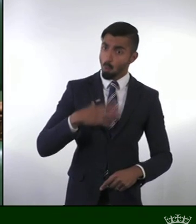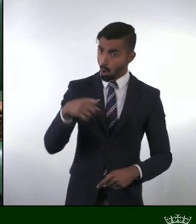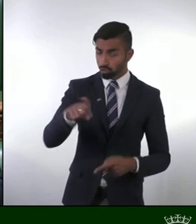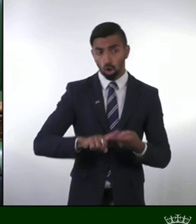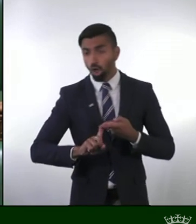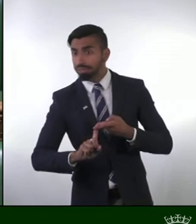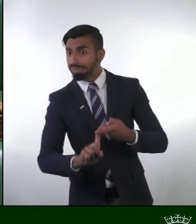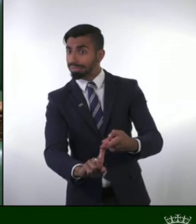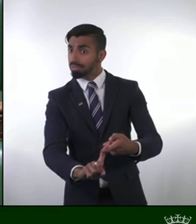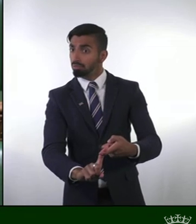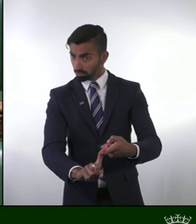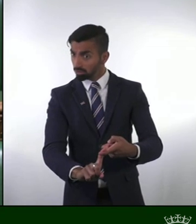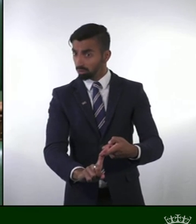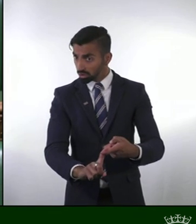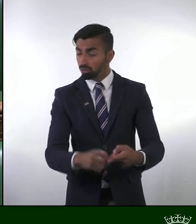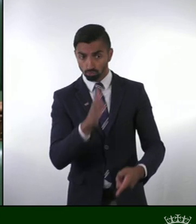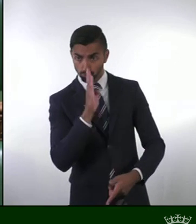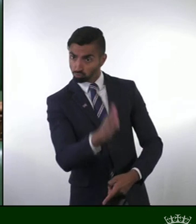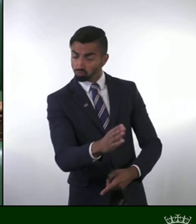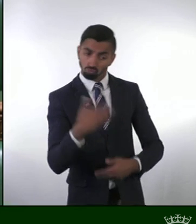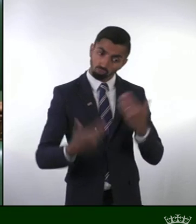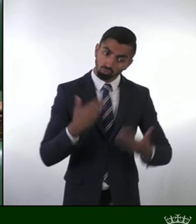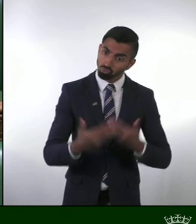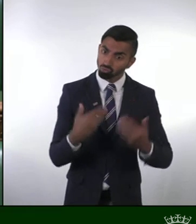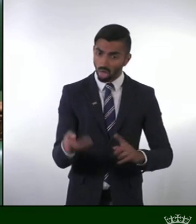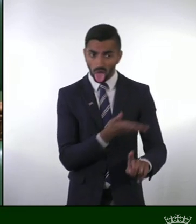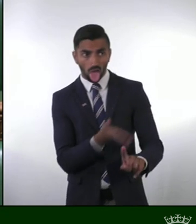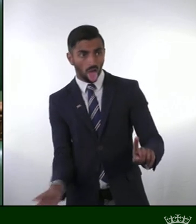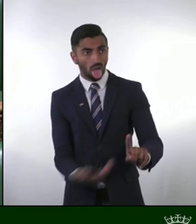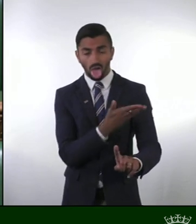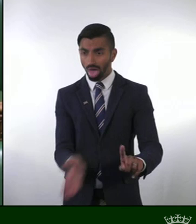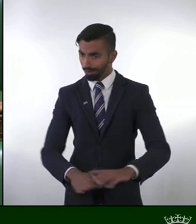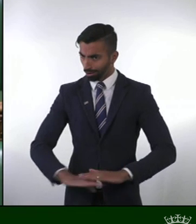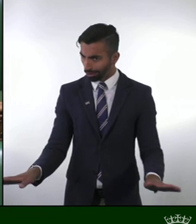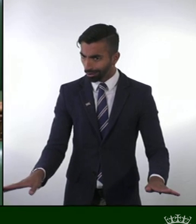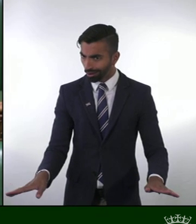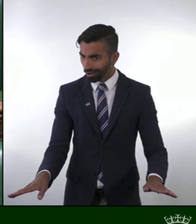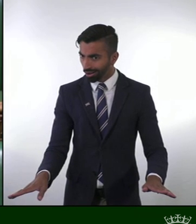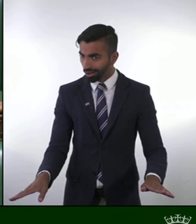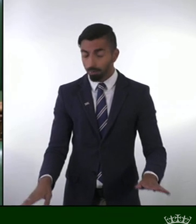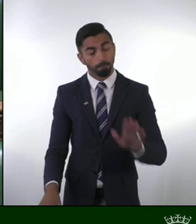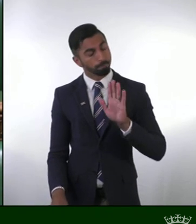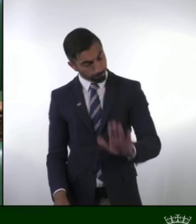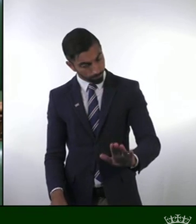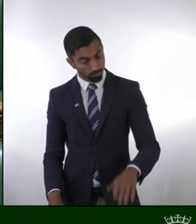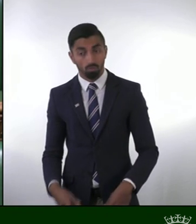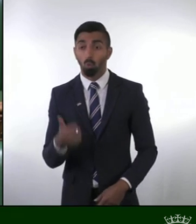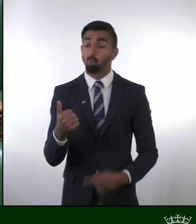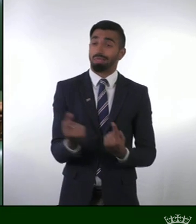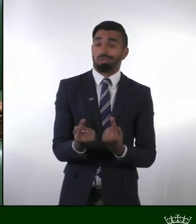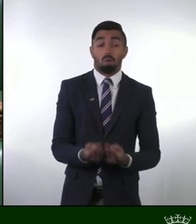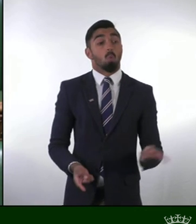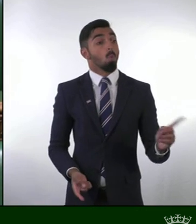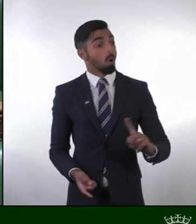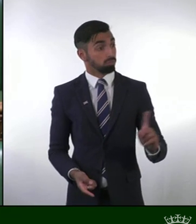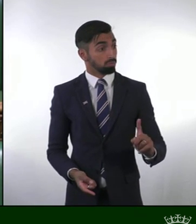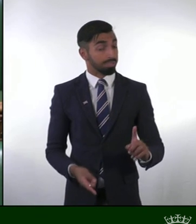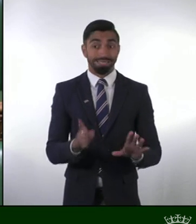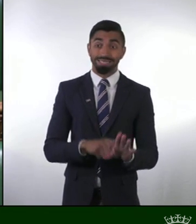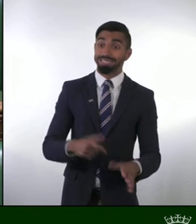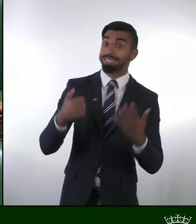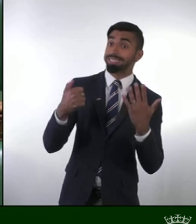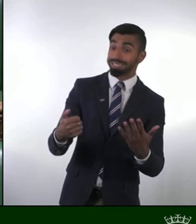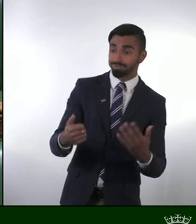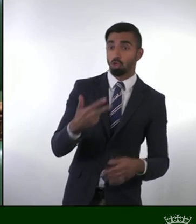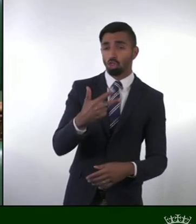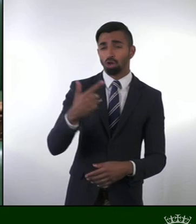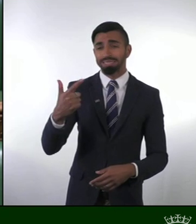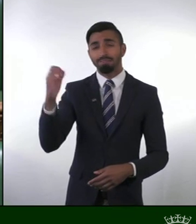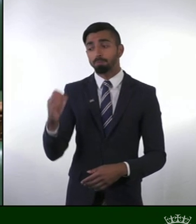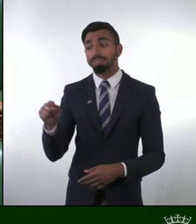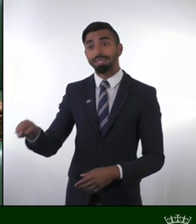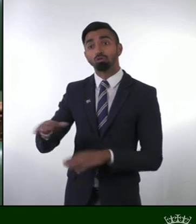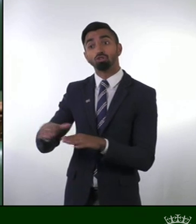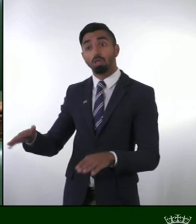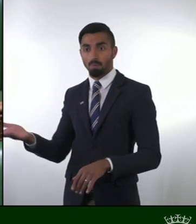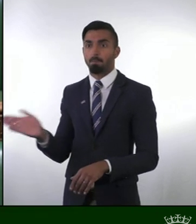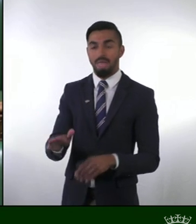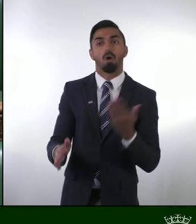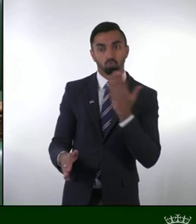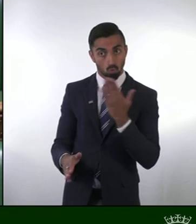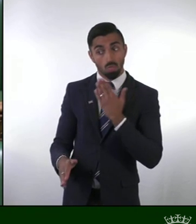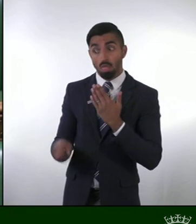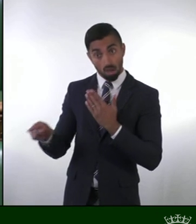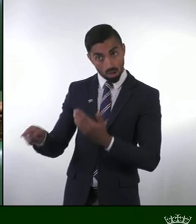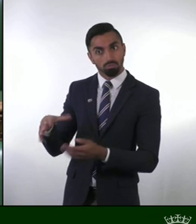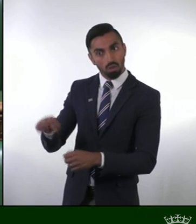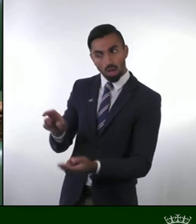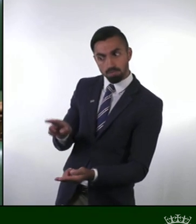I hope he will agree that it is a good thing that 37% of kids in year 6 in our primary schools are now coming back, and that is increasing the whole time.